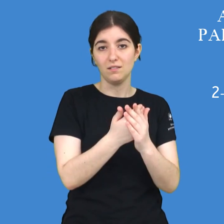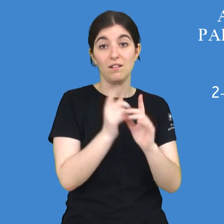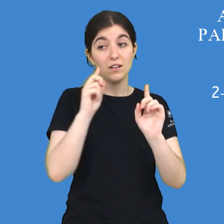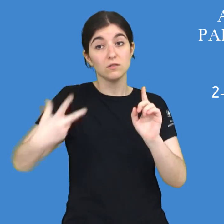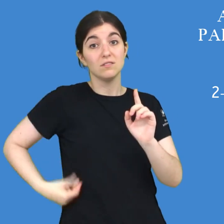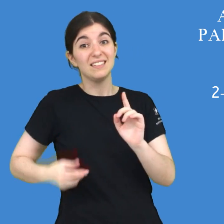caso